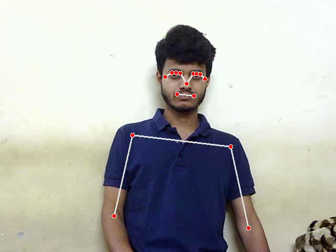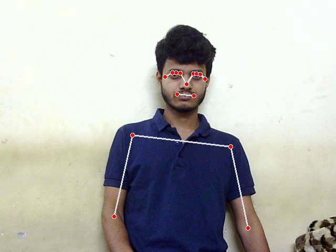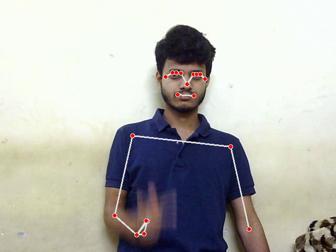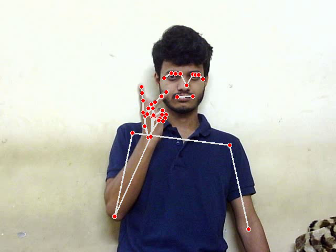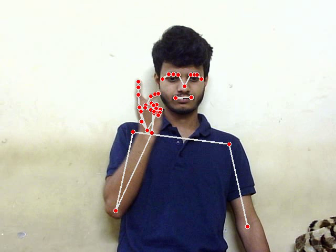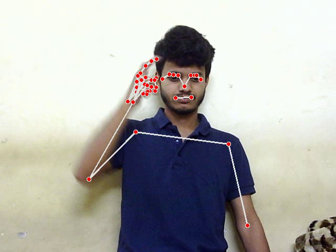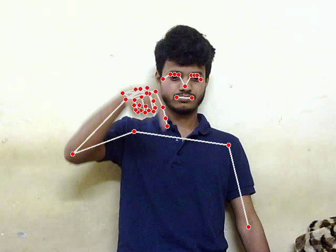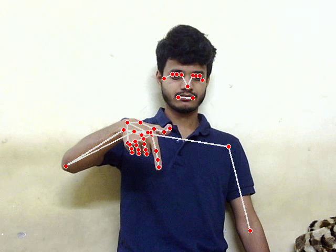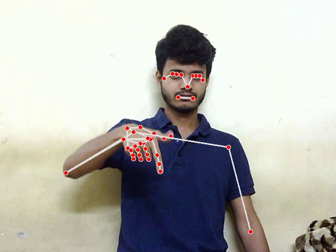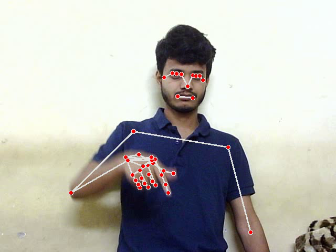see you later